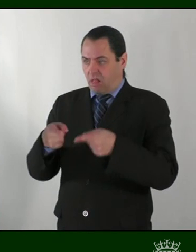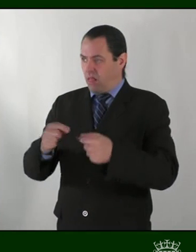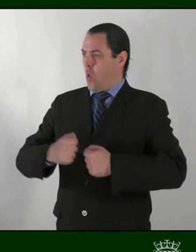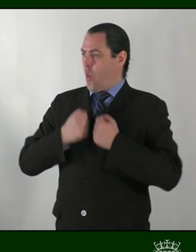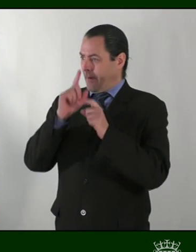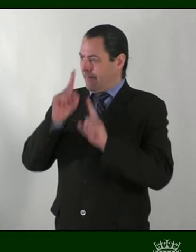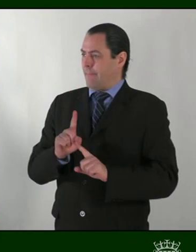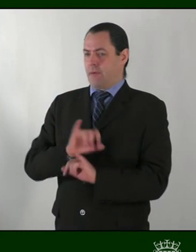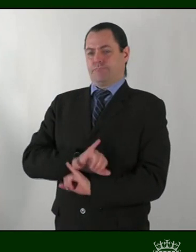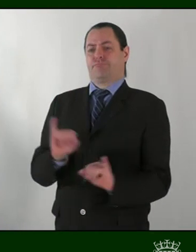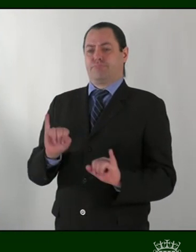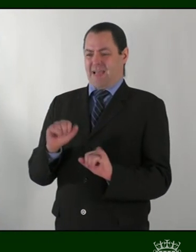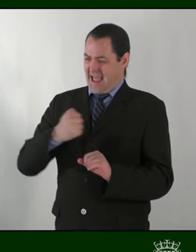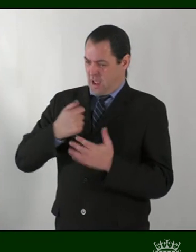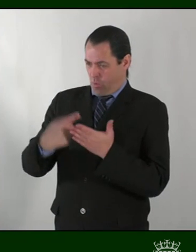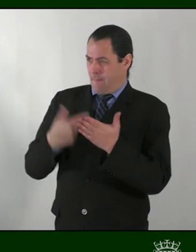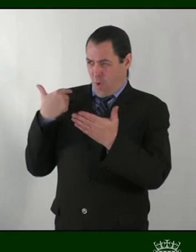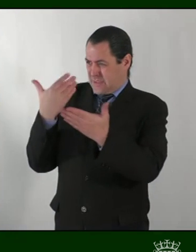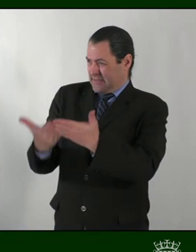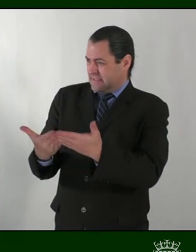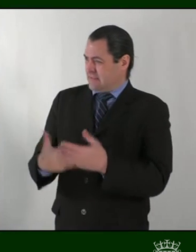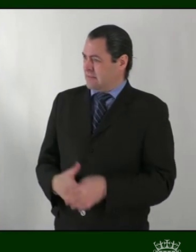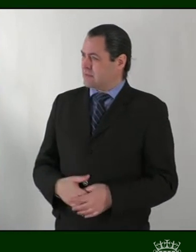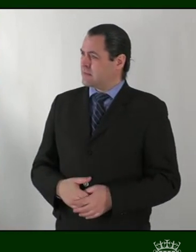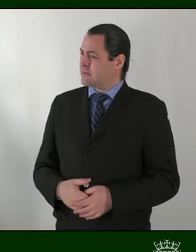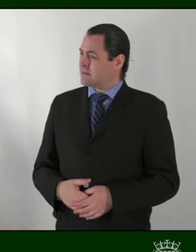That has continuously been the policy of the British Government.